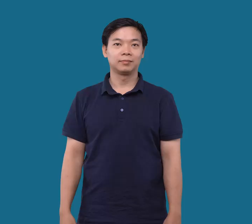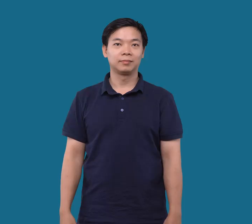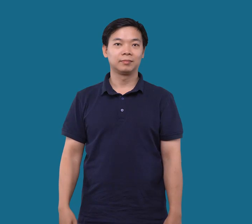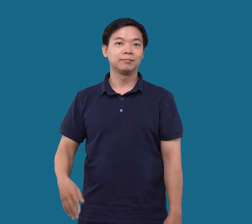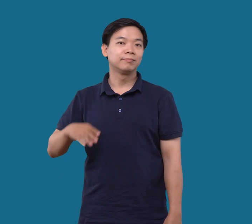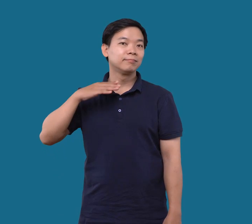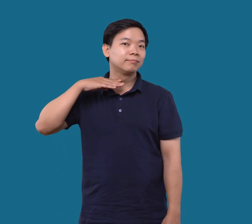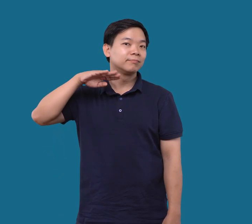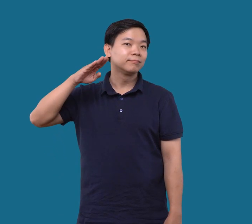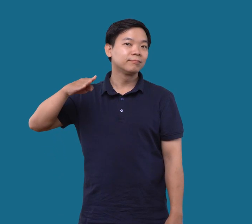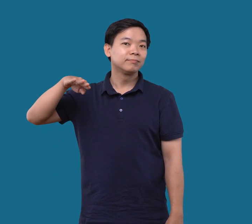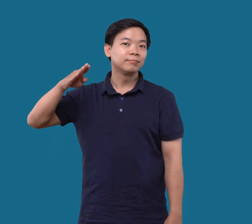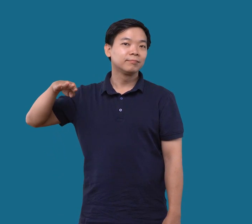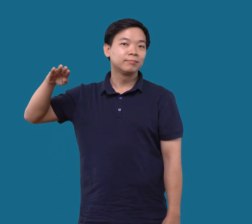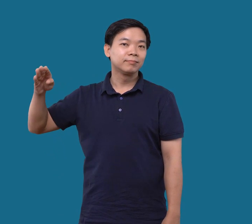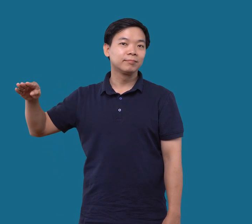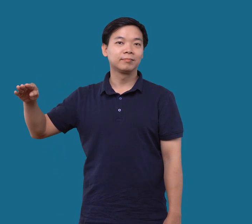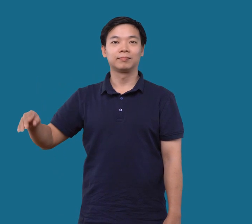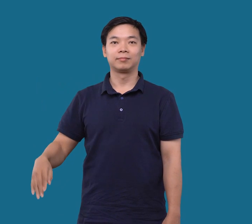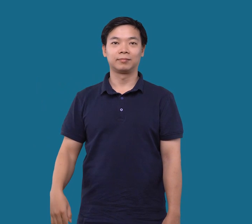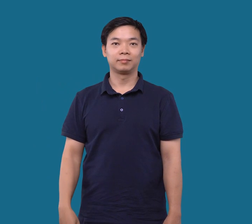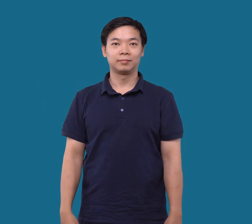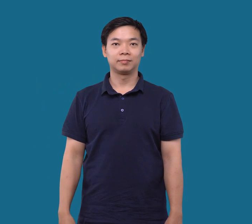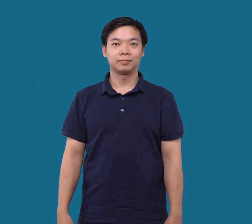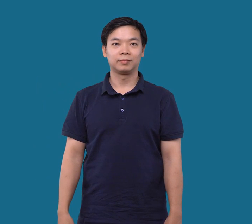ngữ điệu